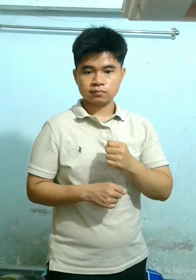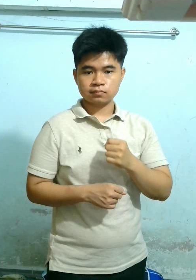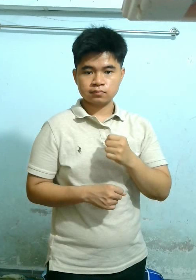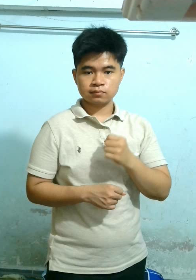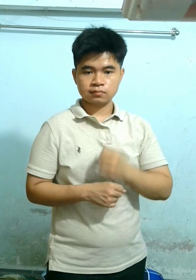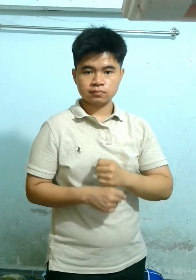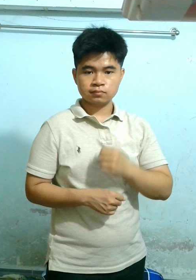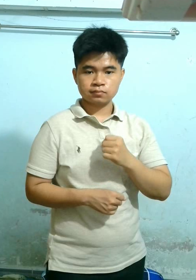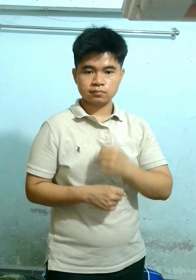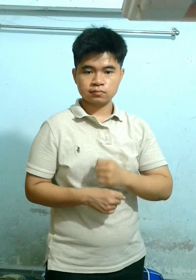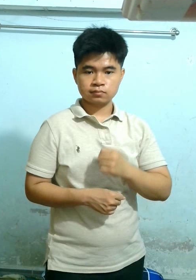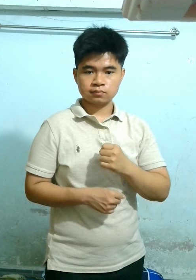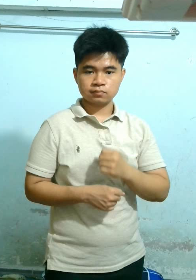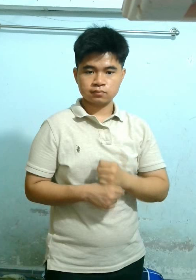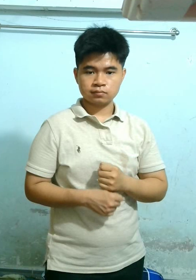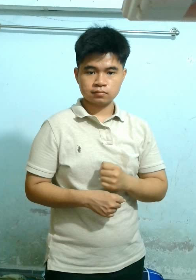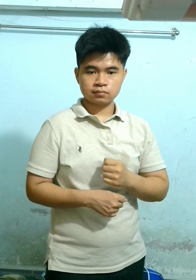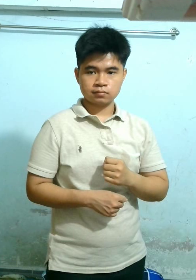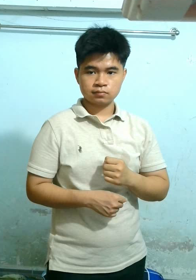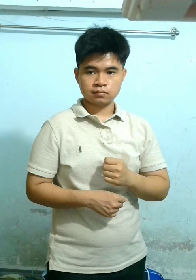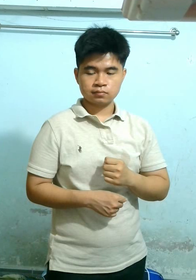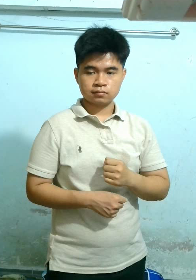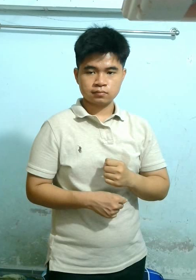cong viec